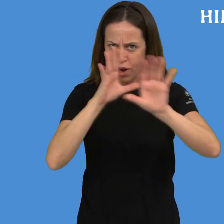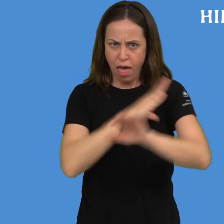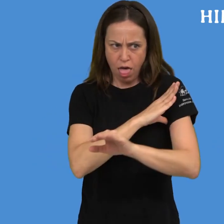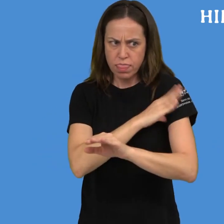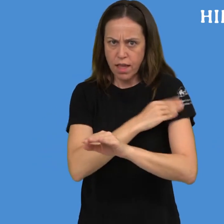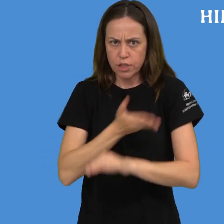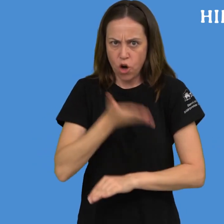tensión